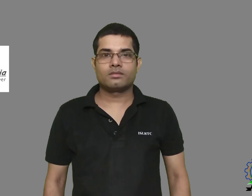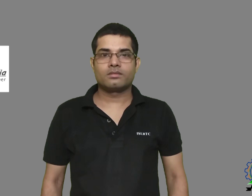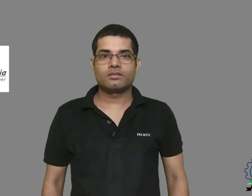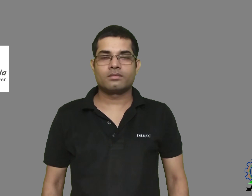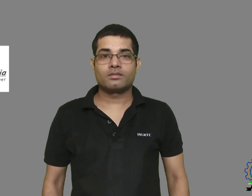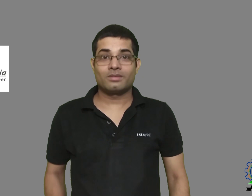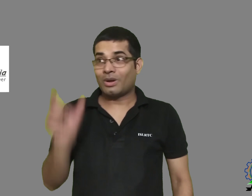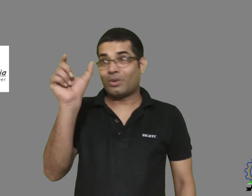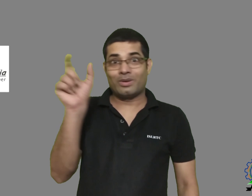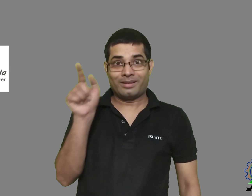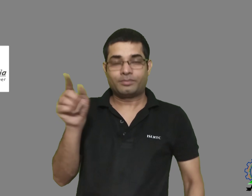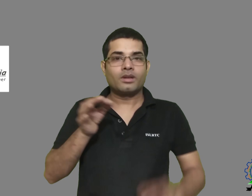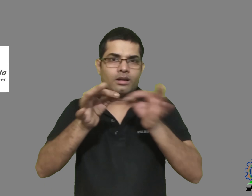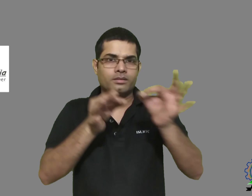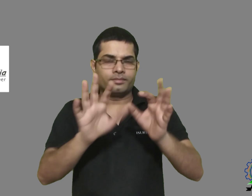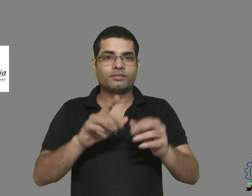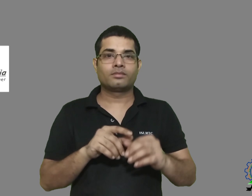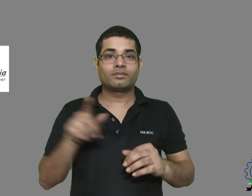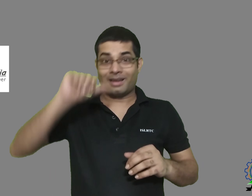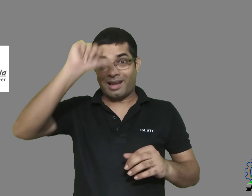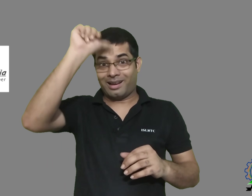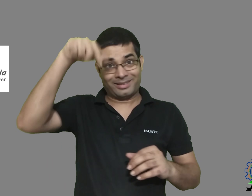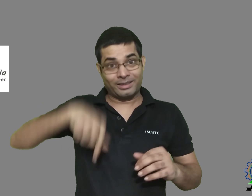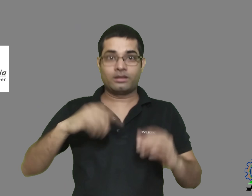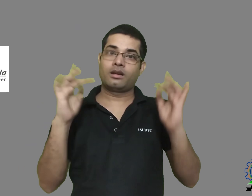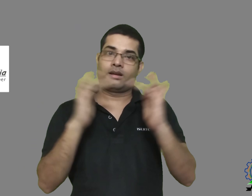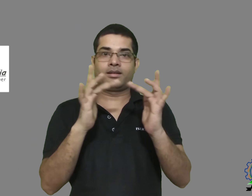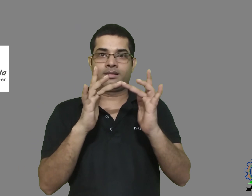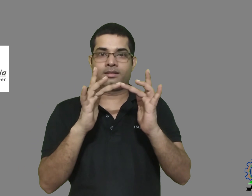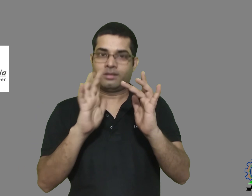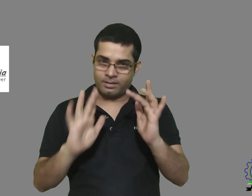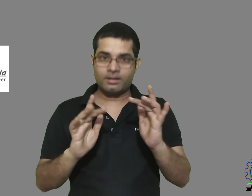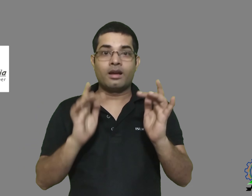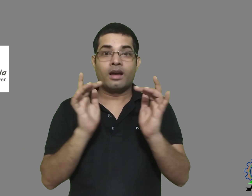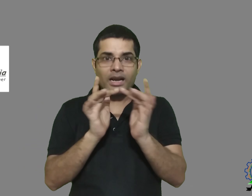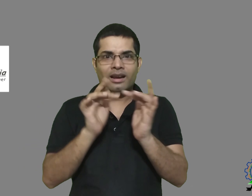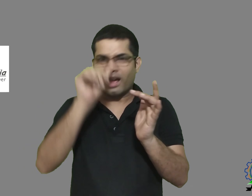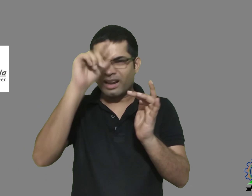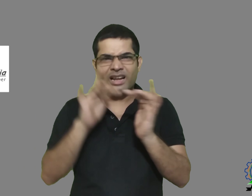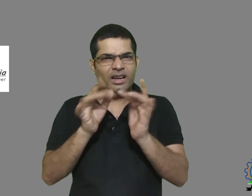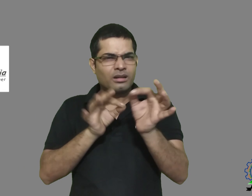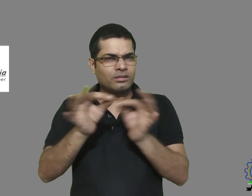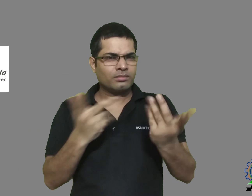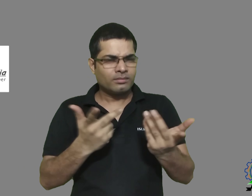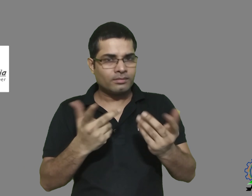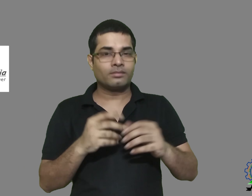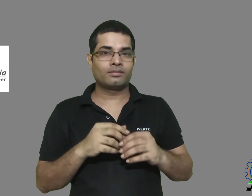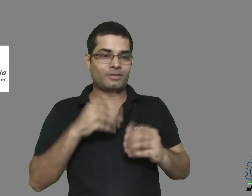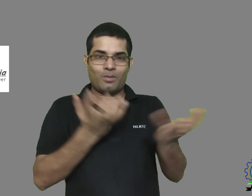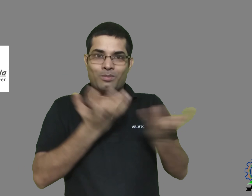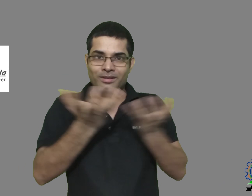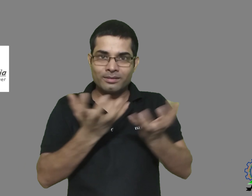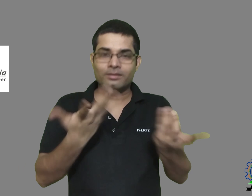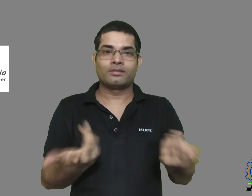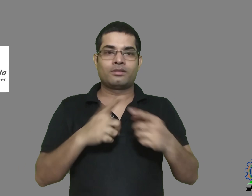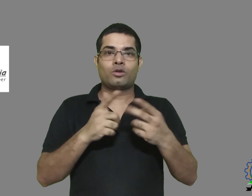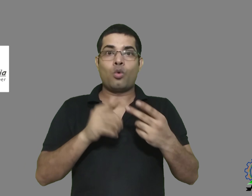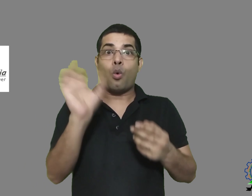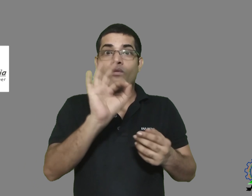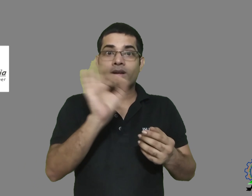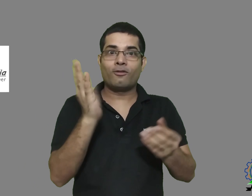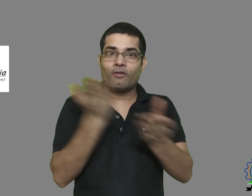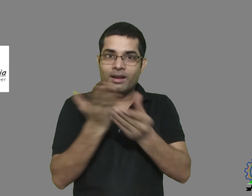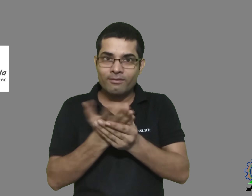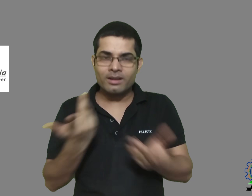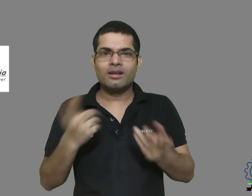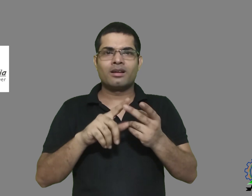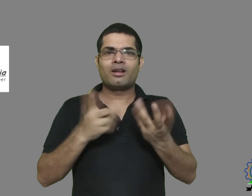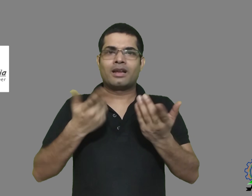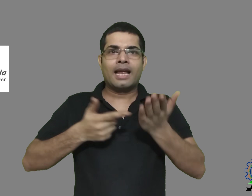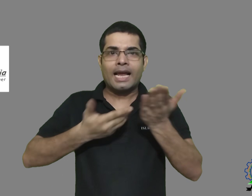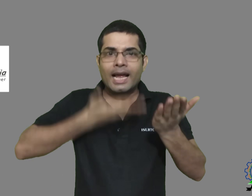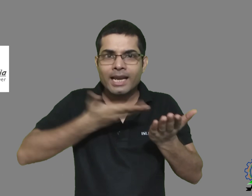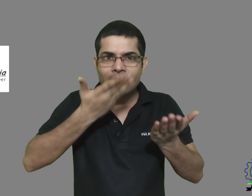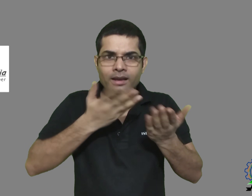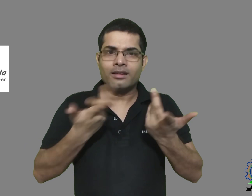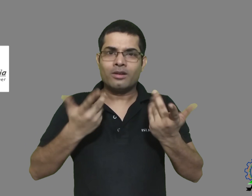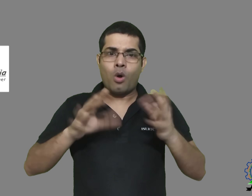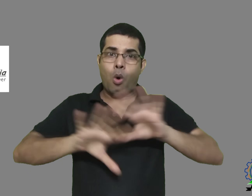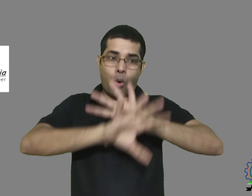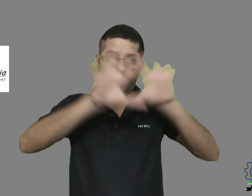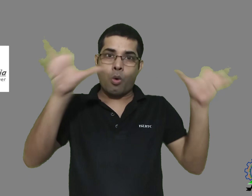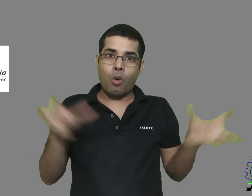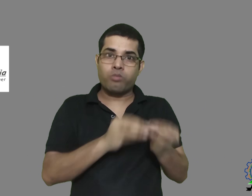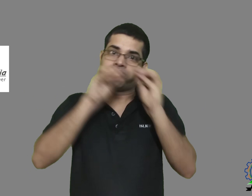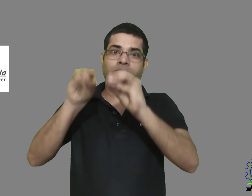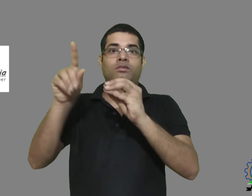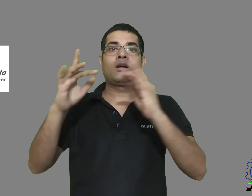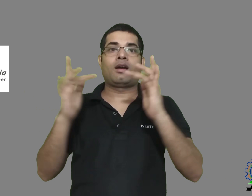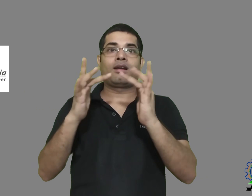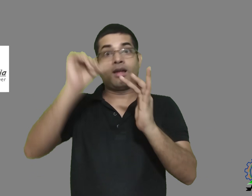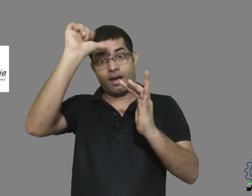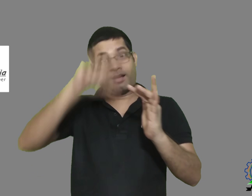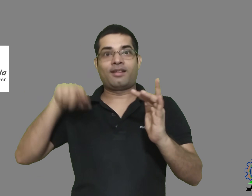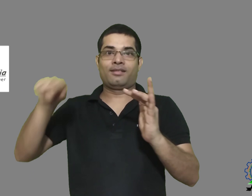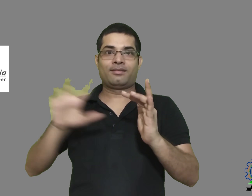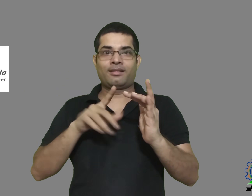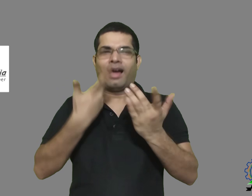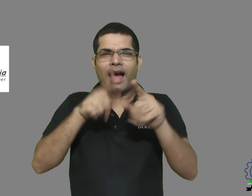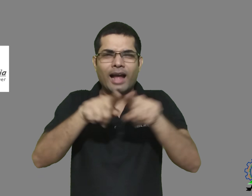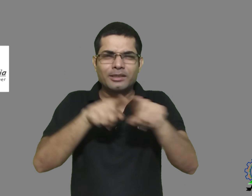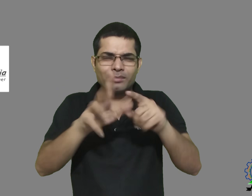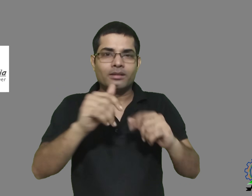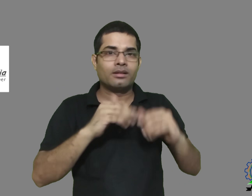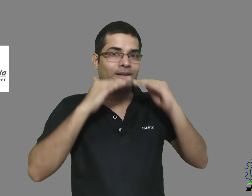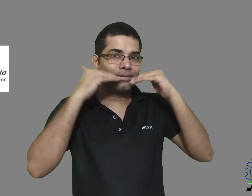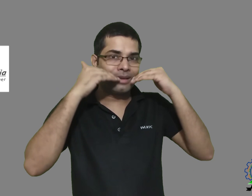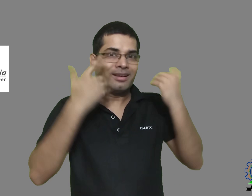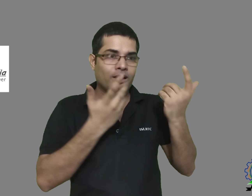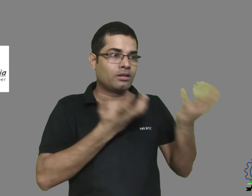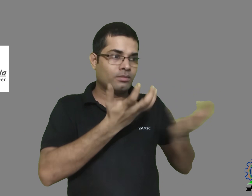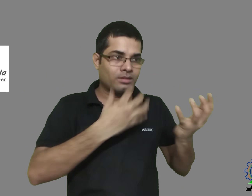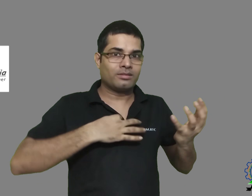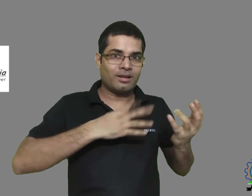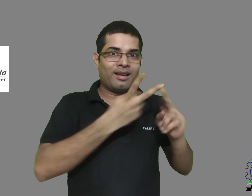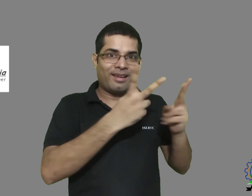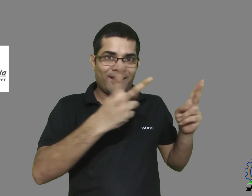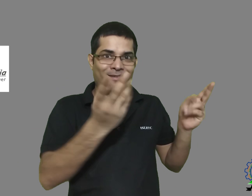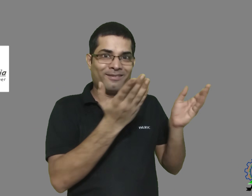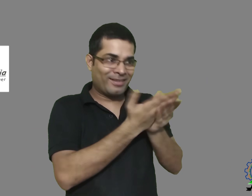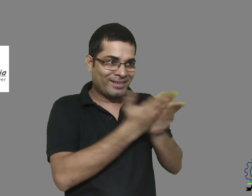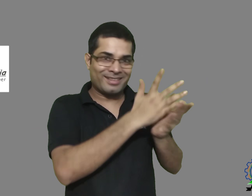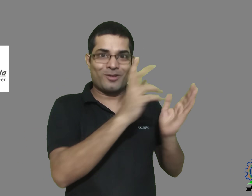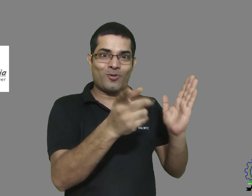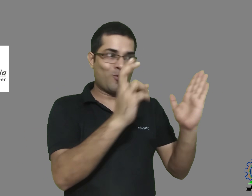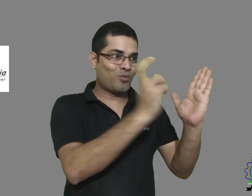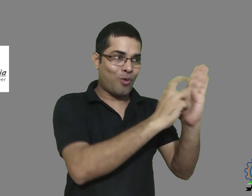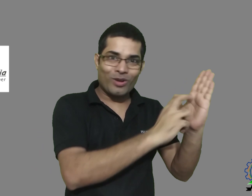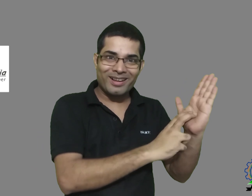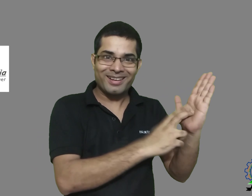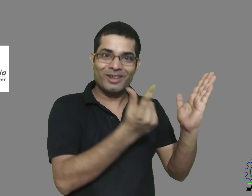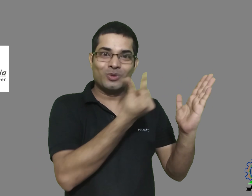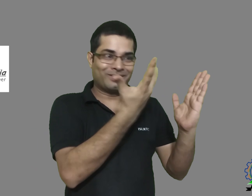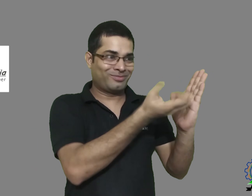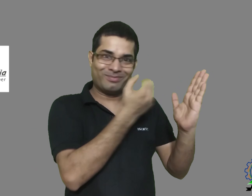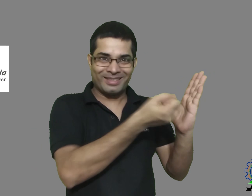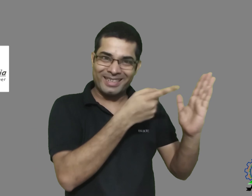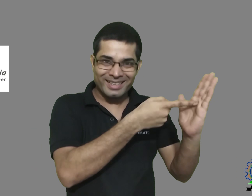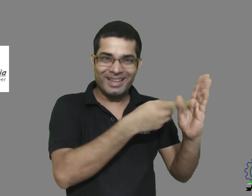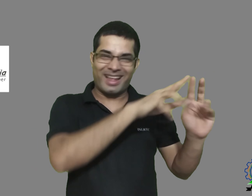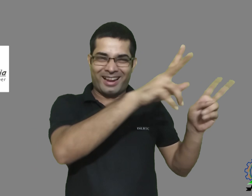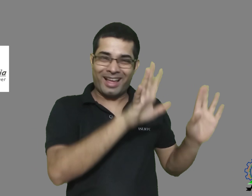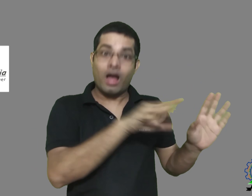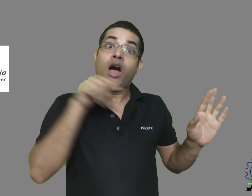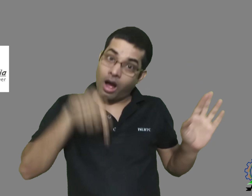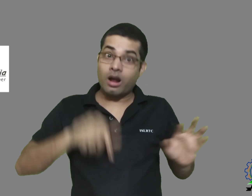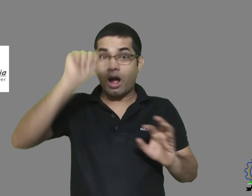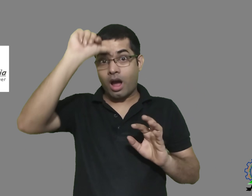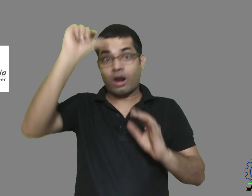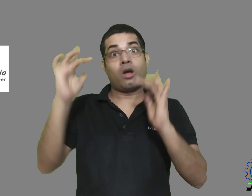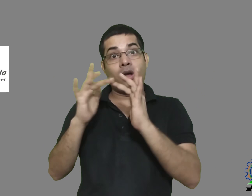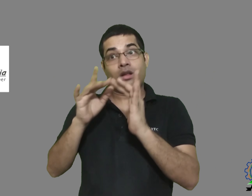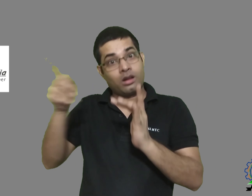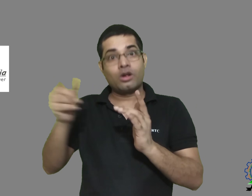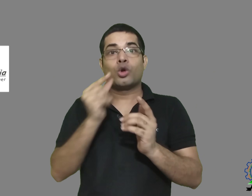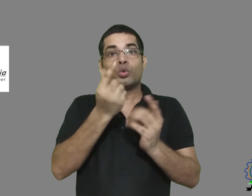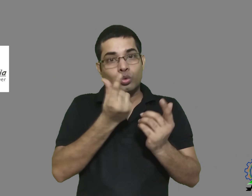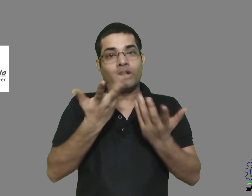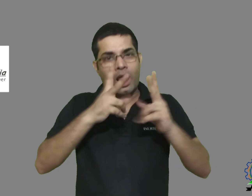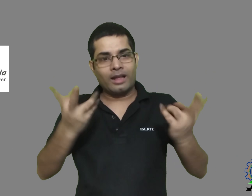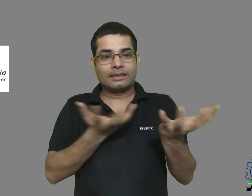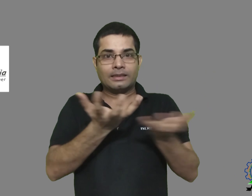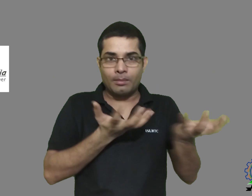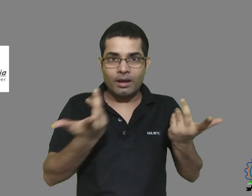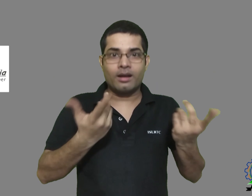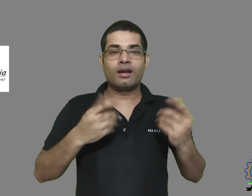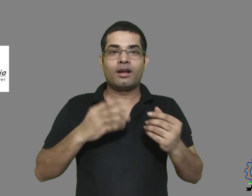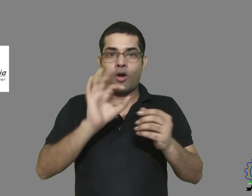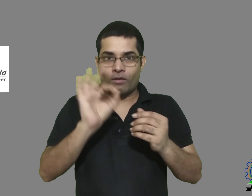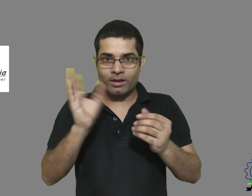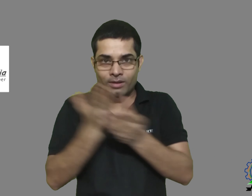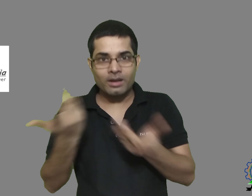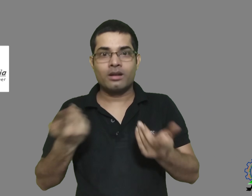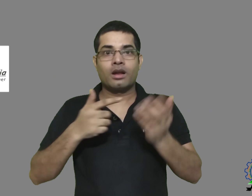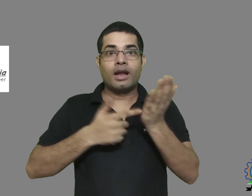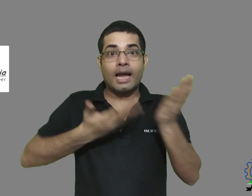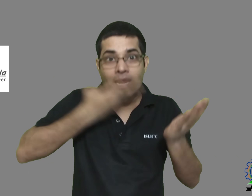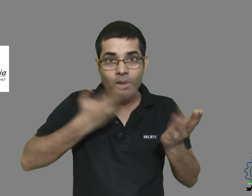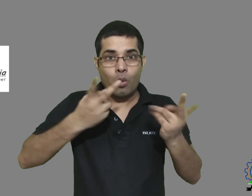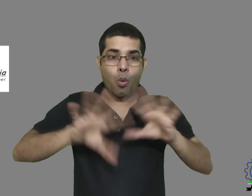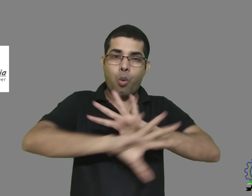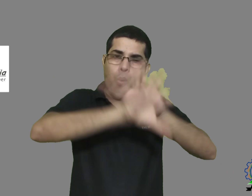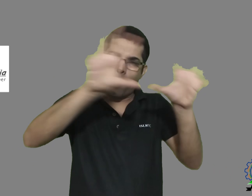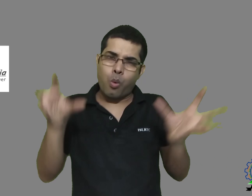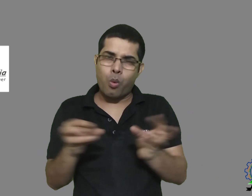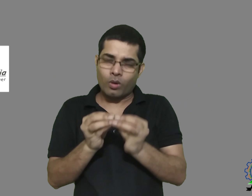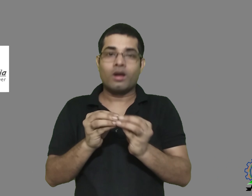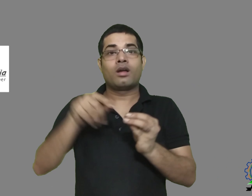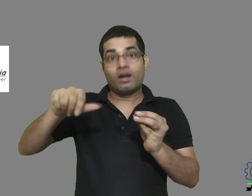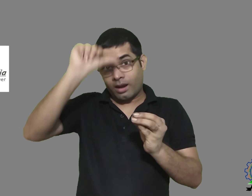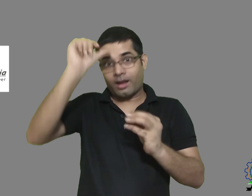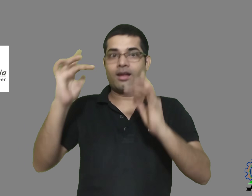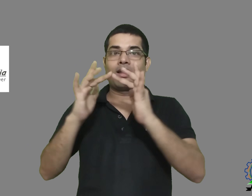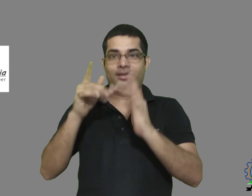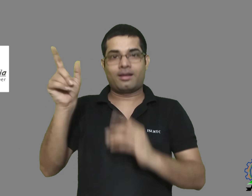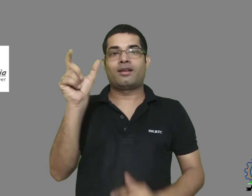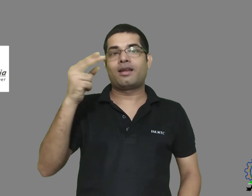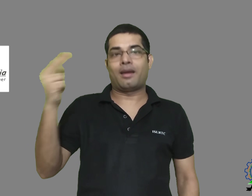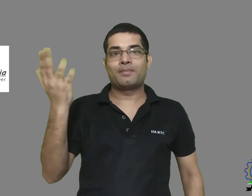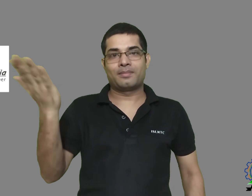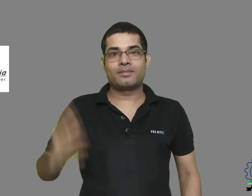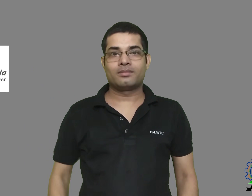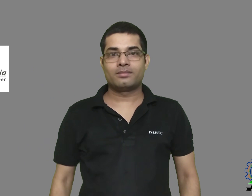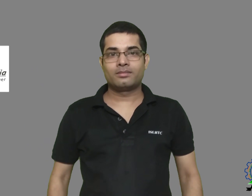Digital India